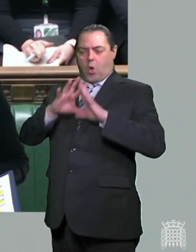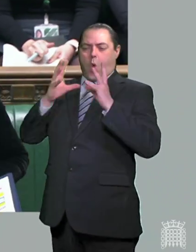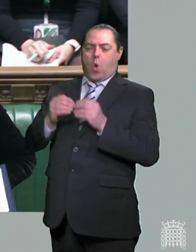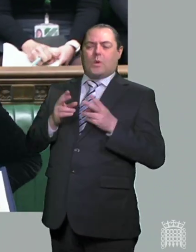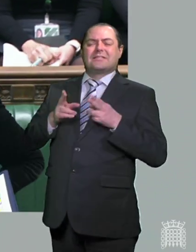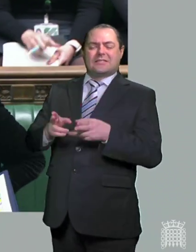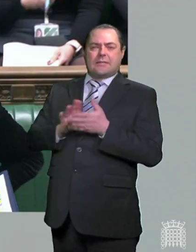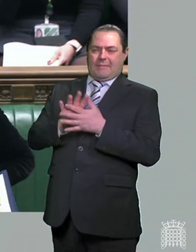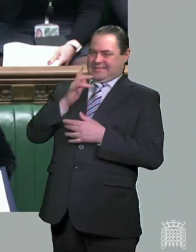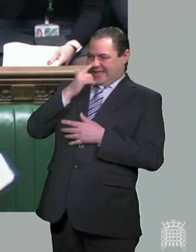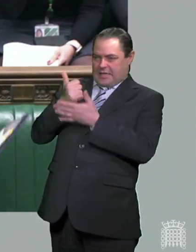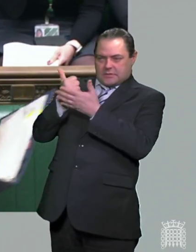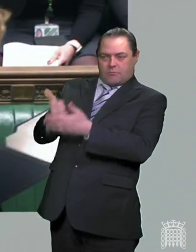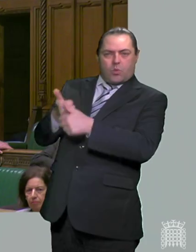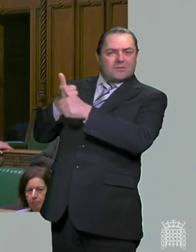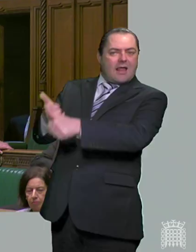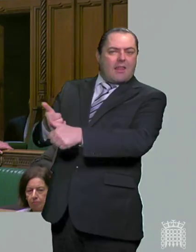This Government are committed to assisting.